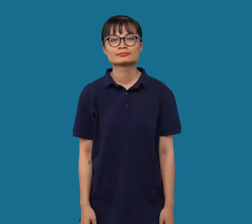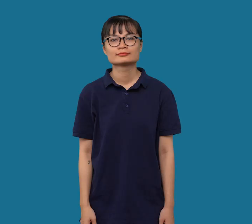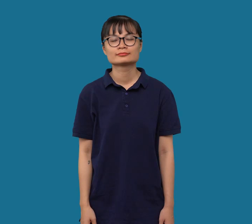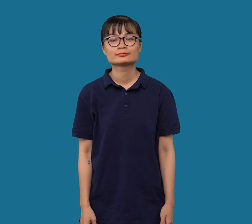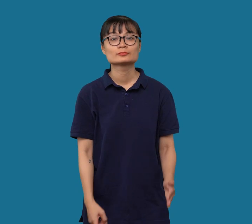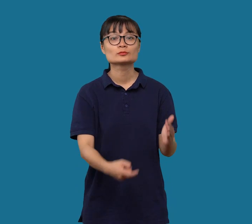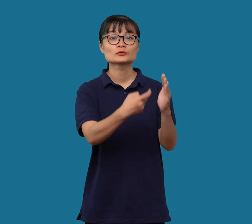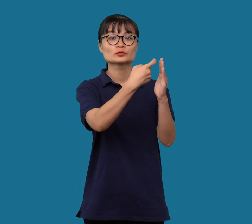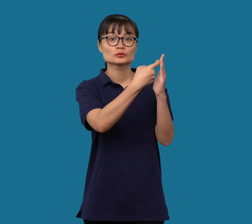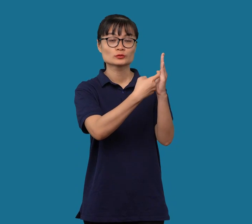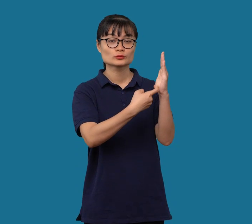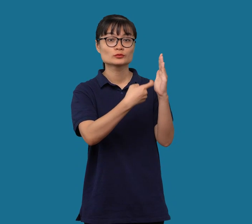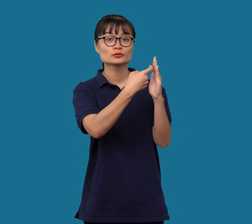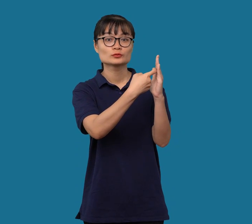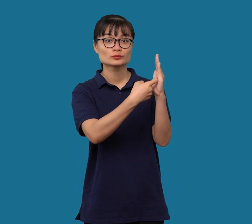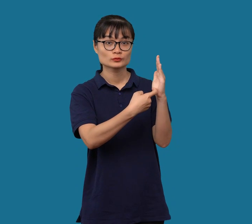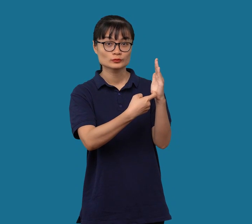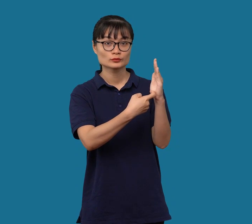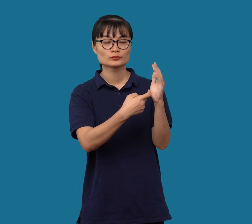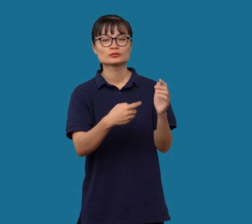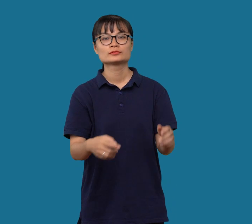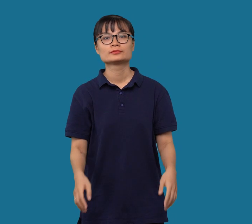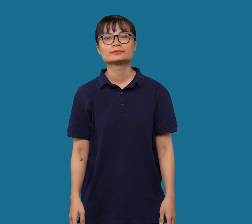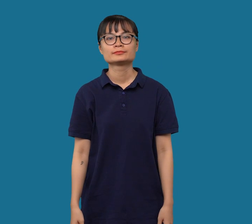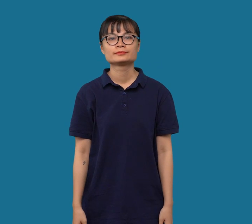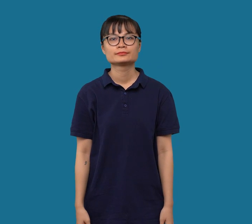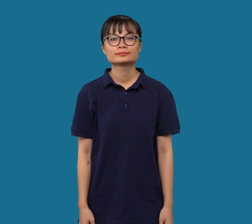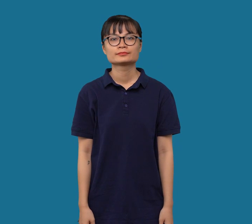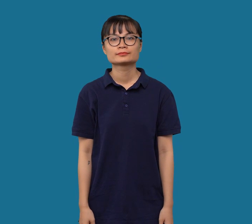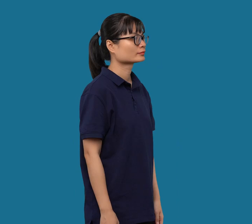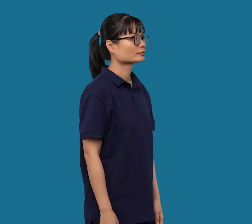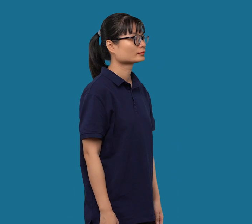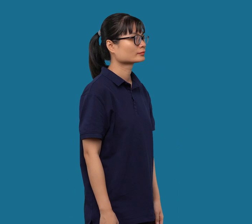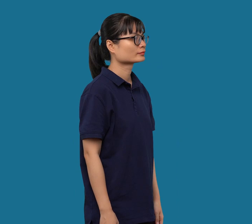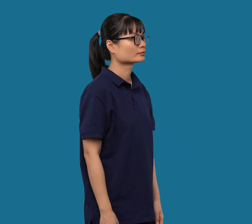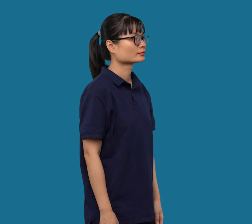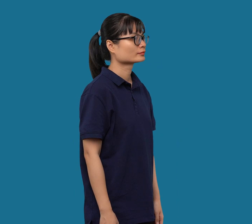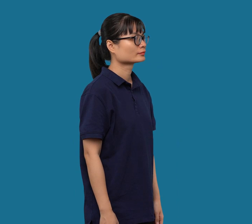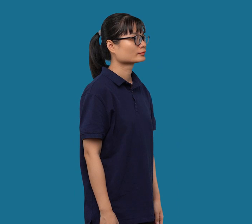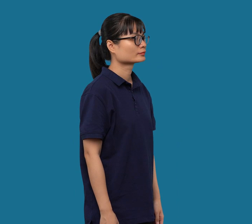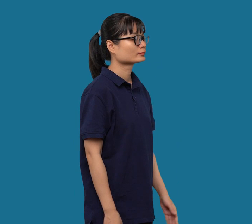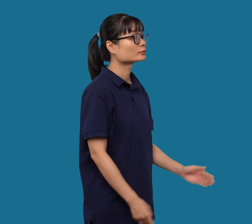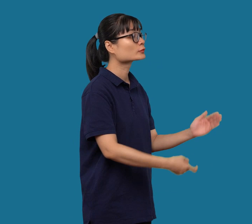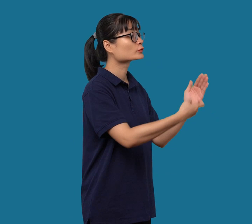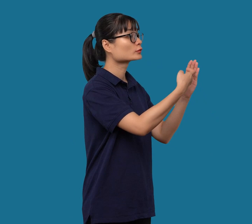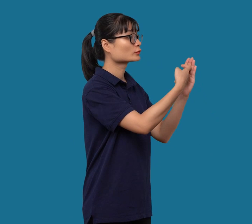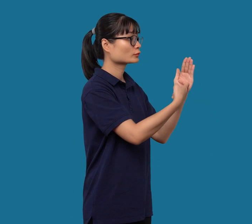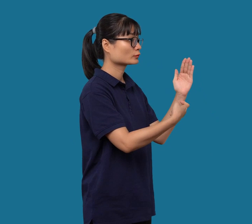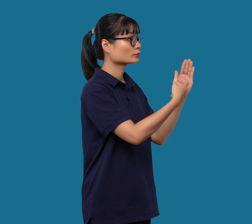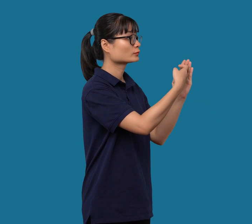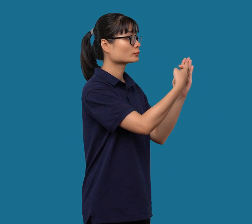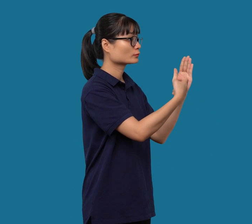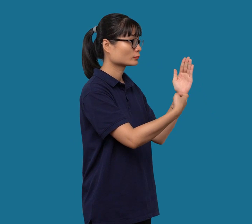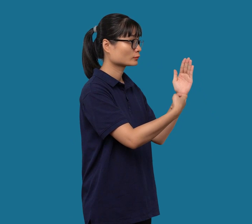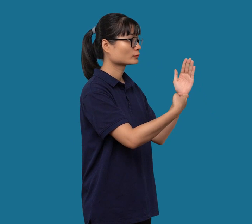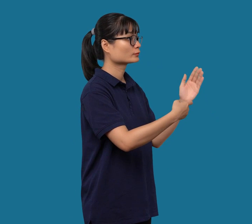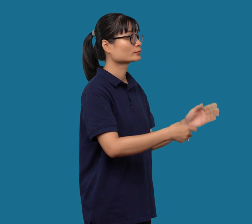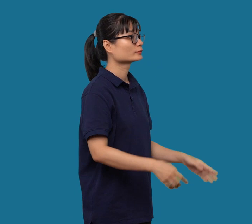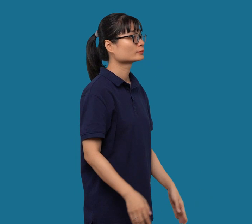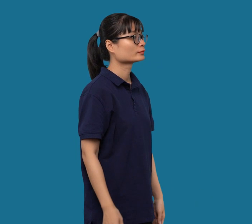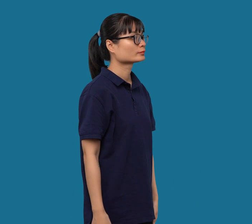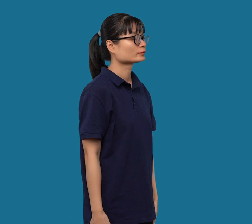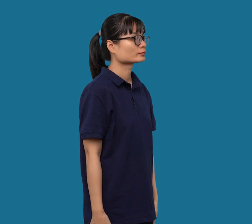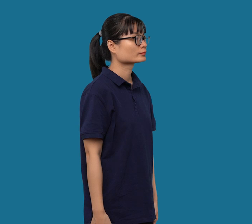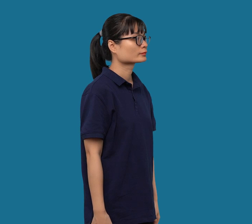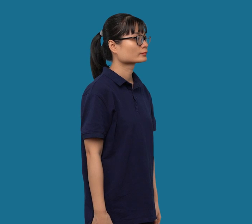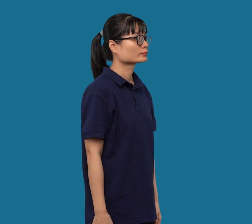quả đu đủ